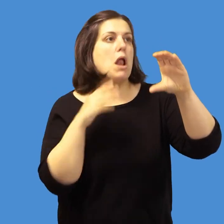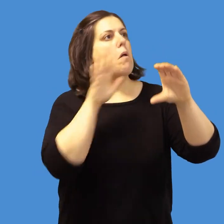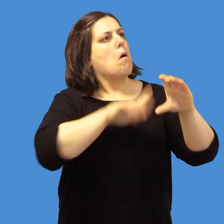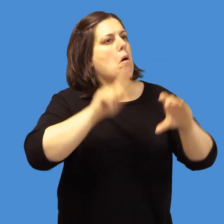dónde